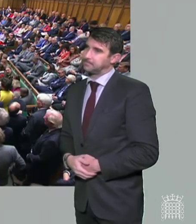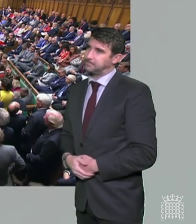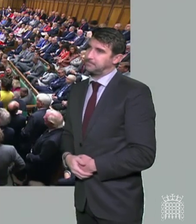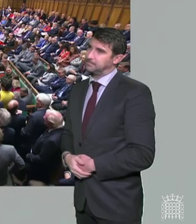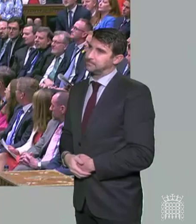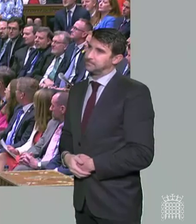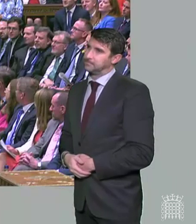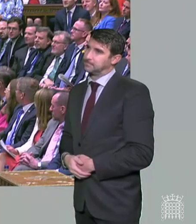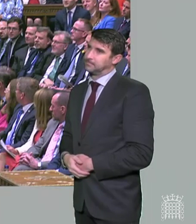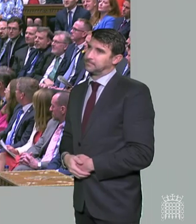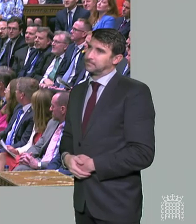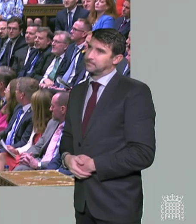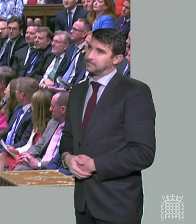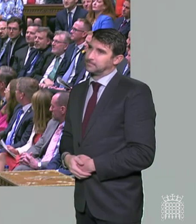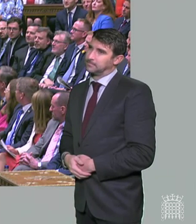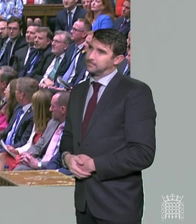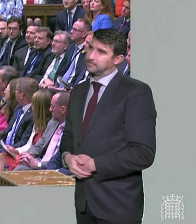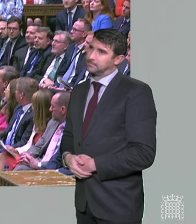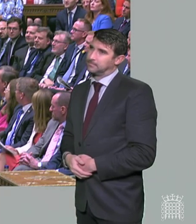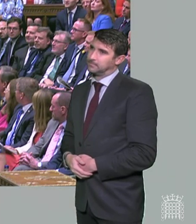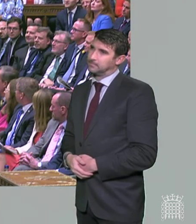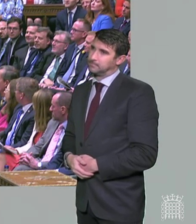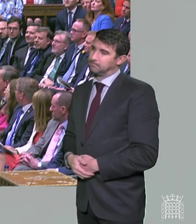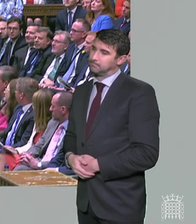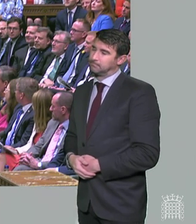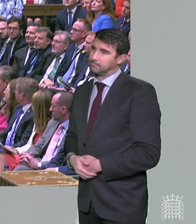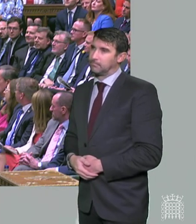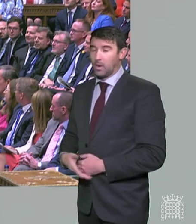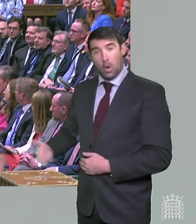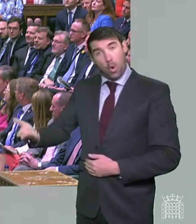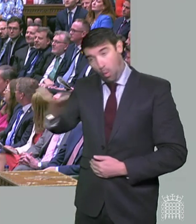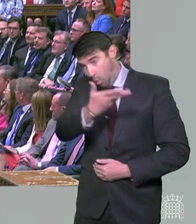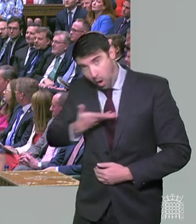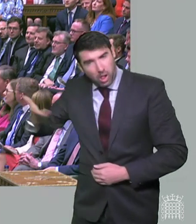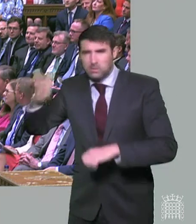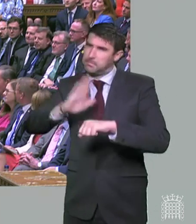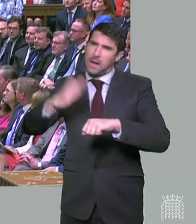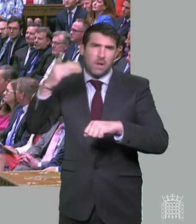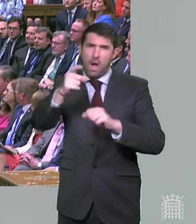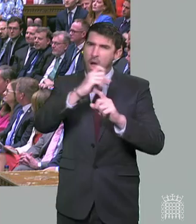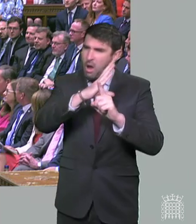All sides of the House should wish to help the Prime Minister to be successful in tackling the problems facing the country.